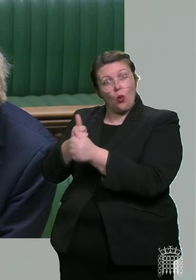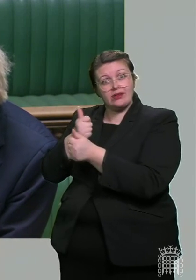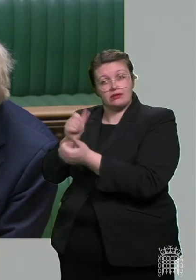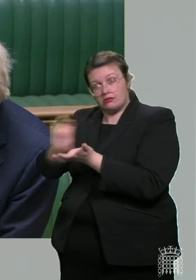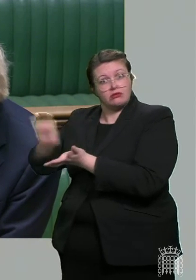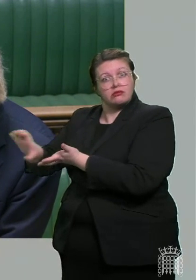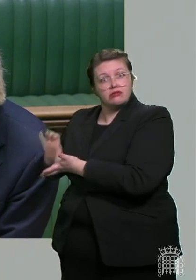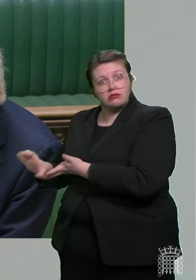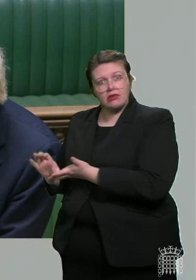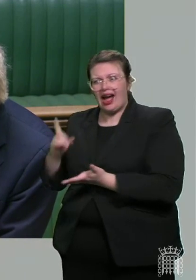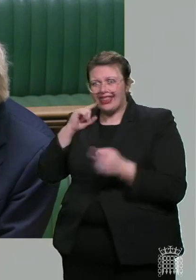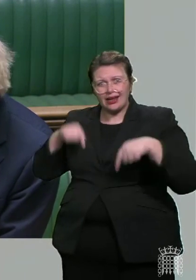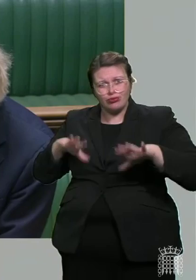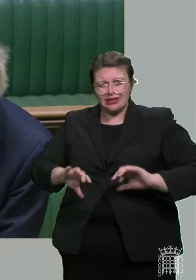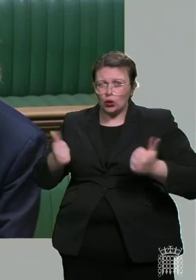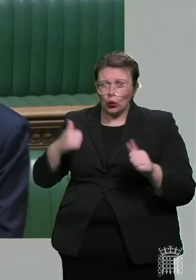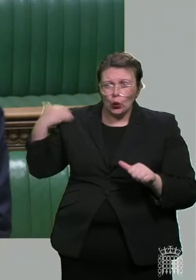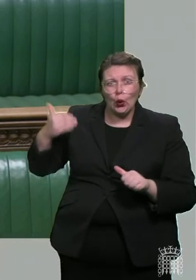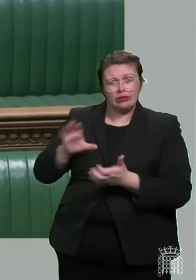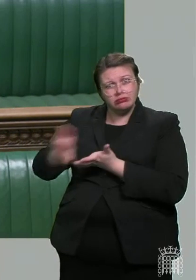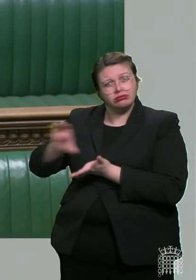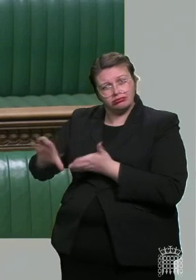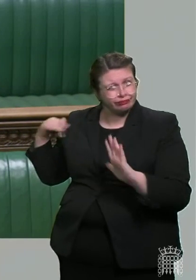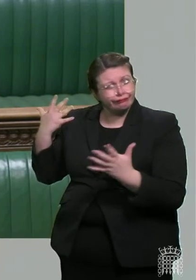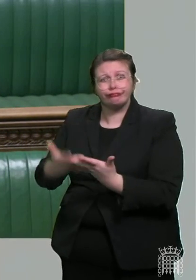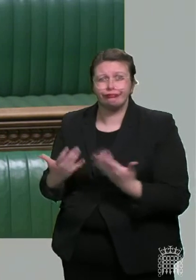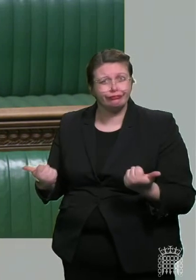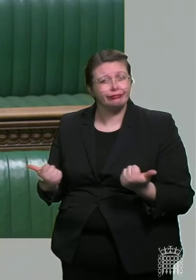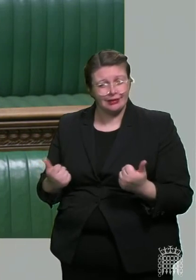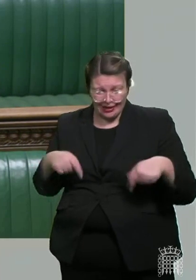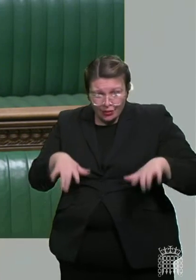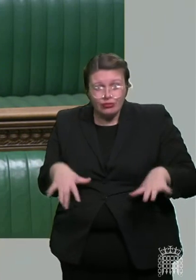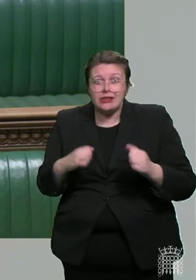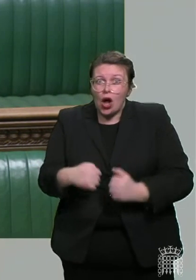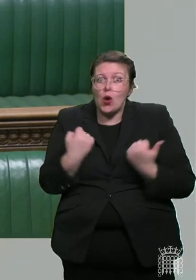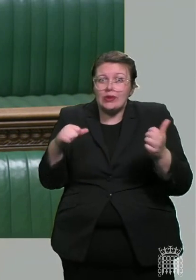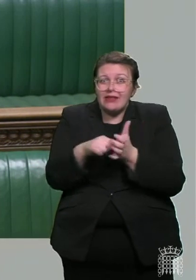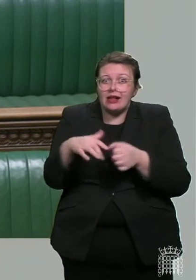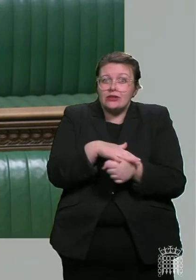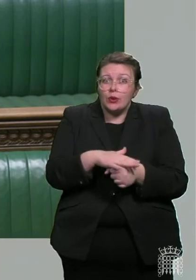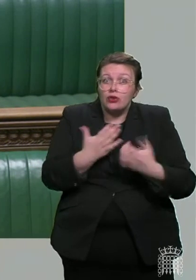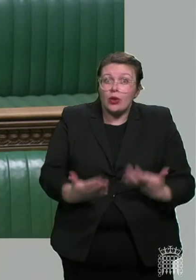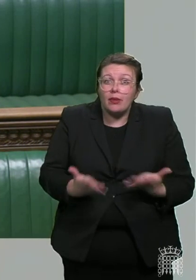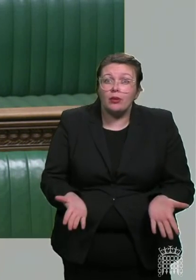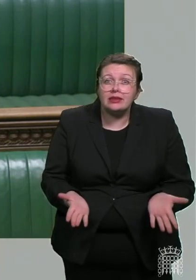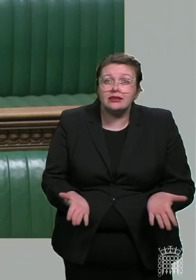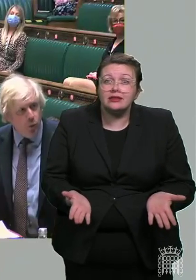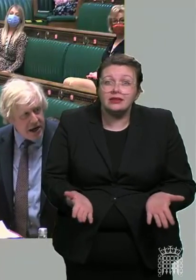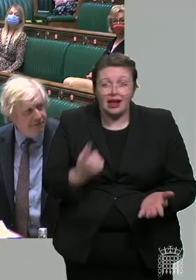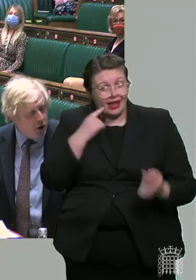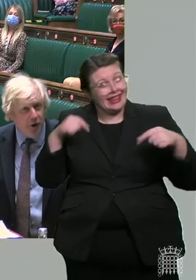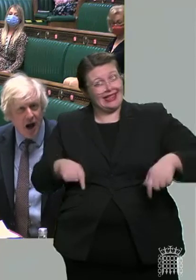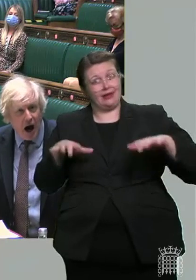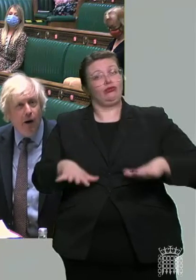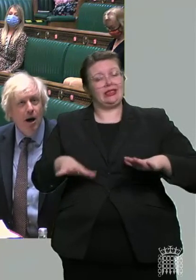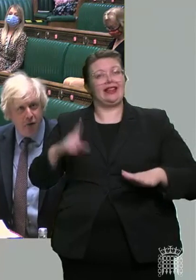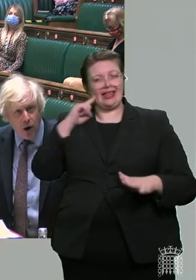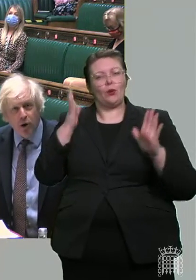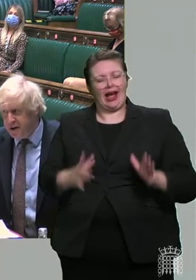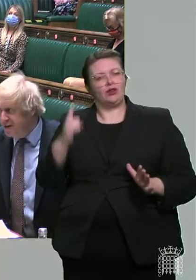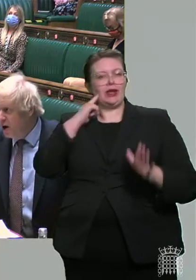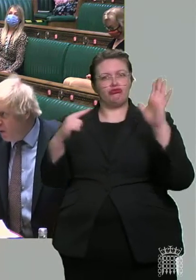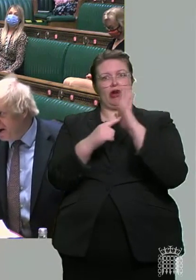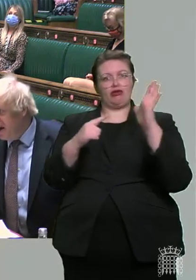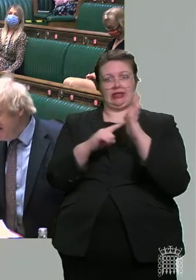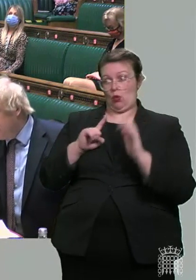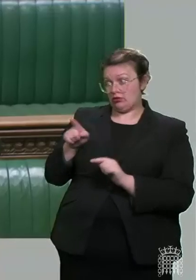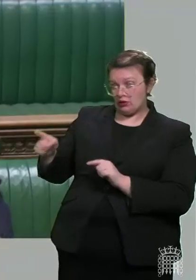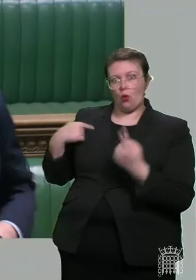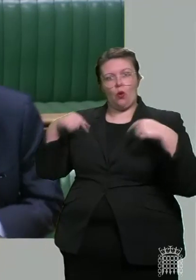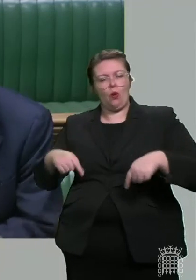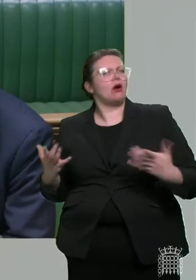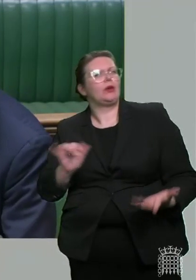It is a record of which this country can be proud. Given the difficulties that this country faces, I think that the people of this country will think that we have got our priorities right.